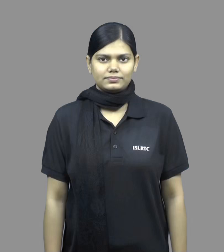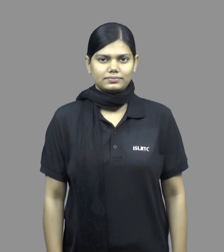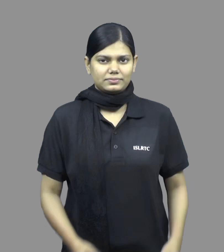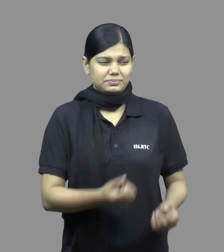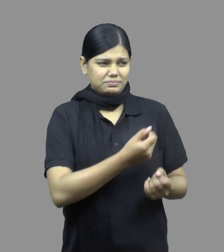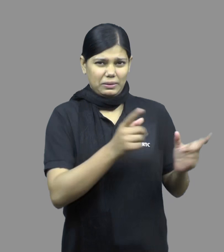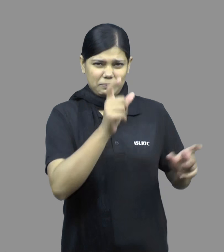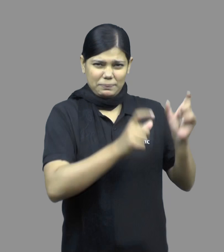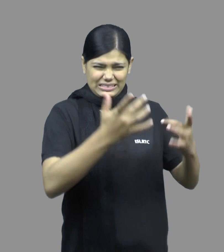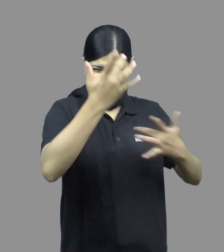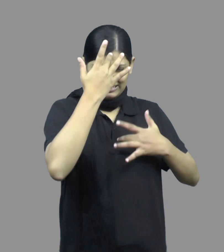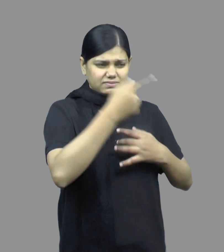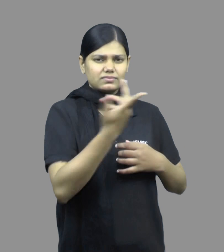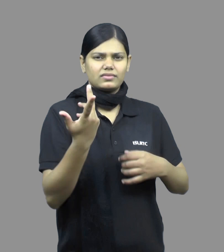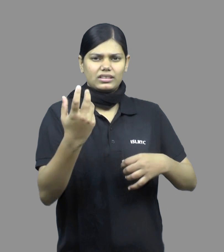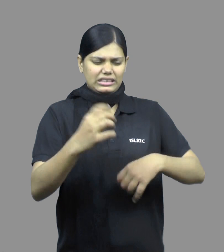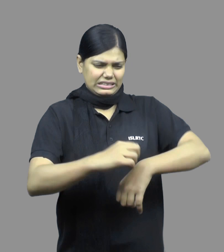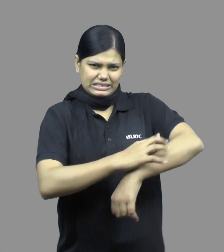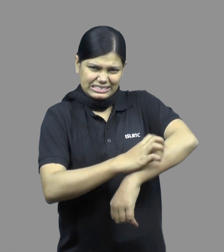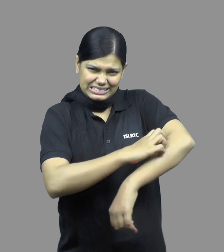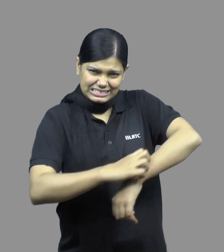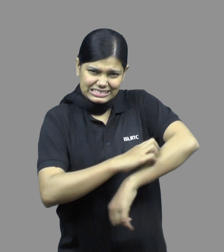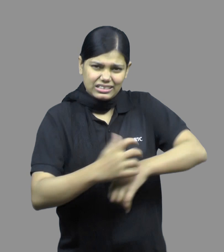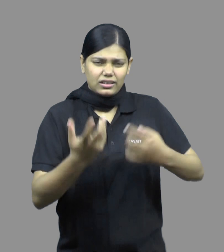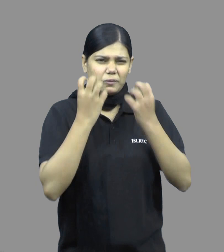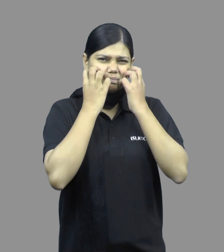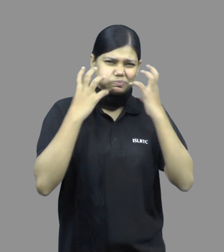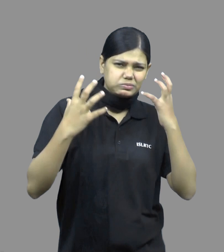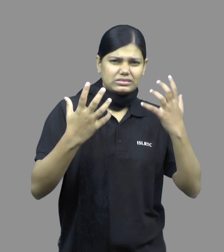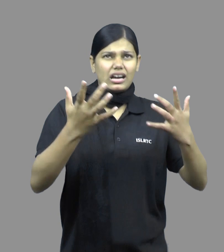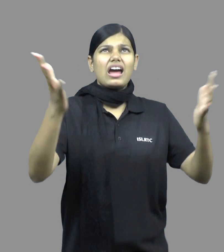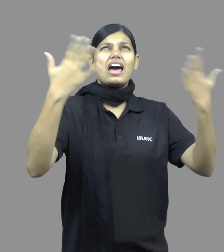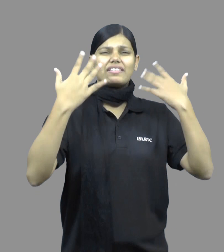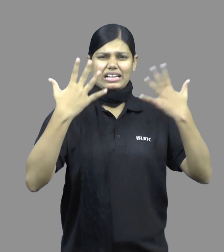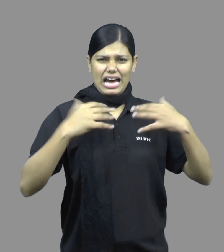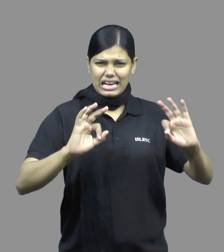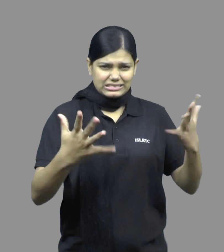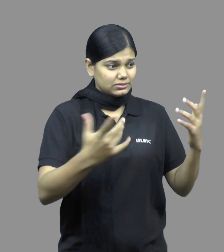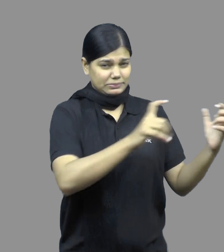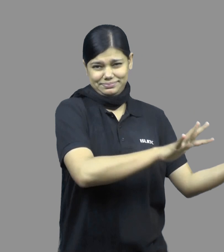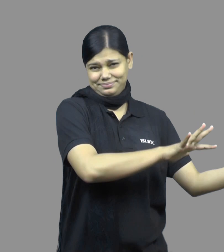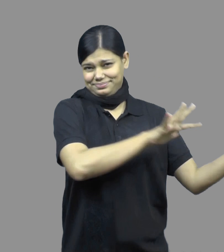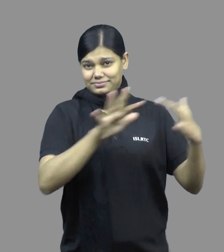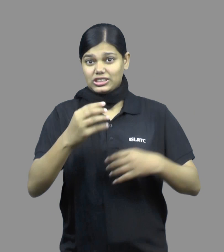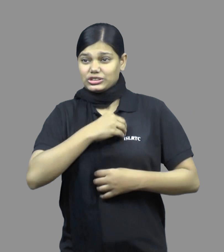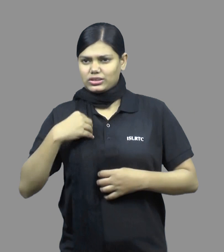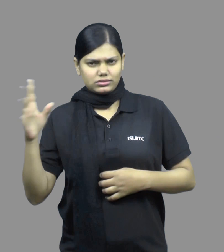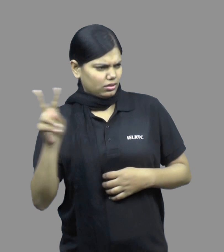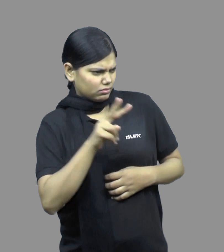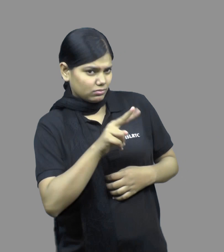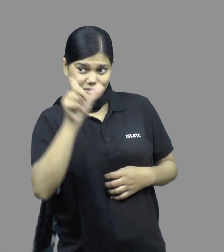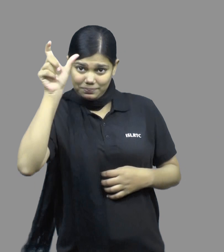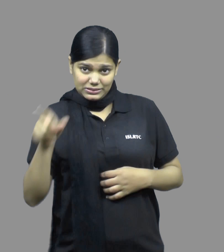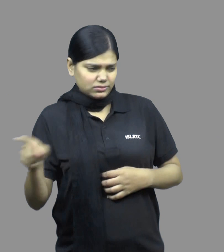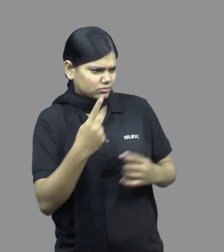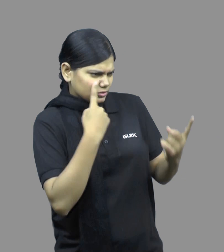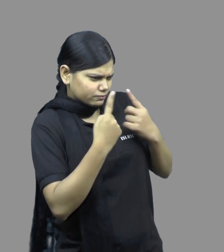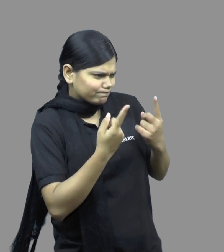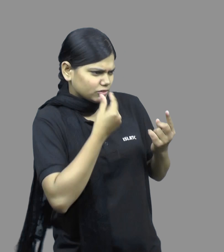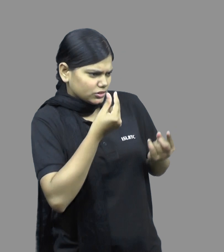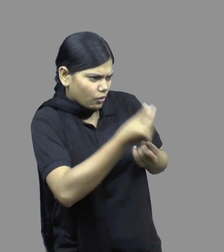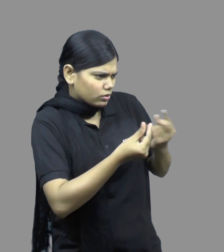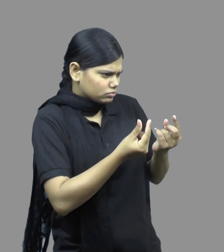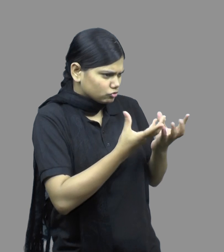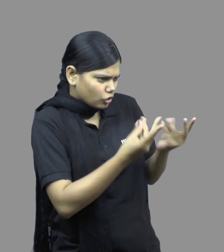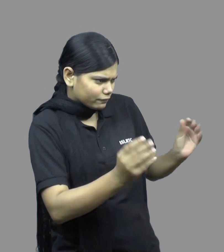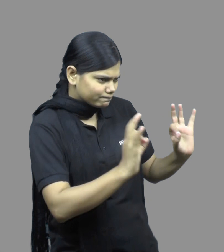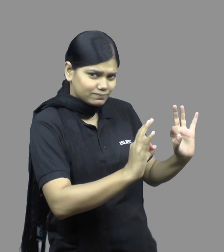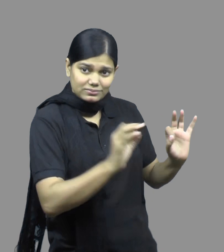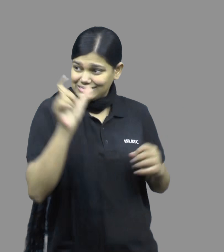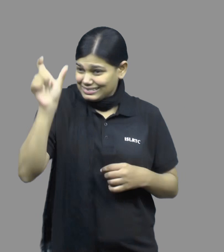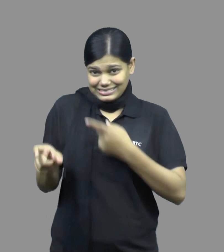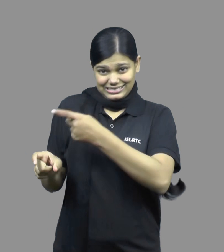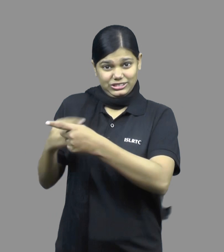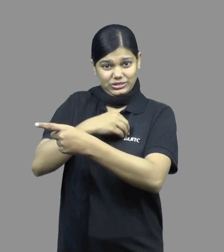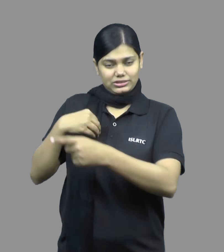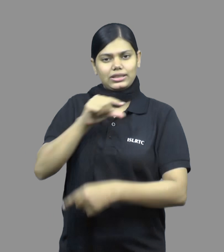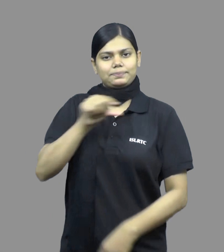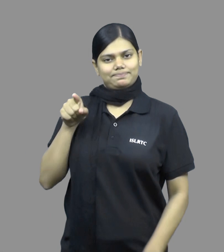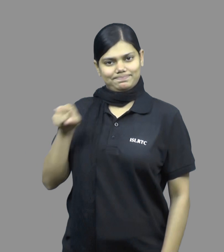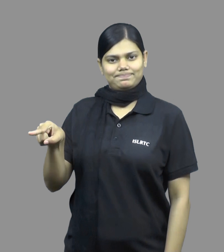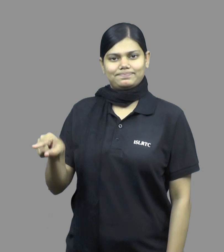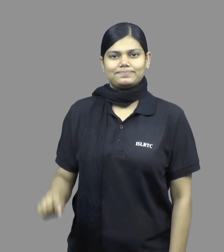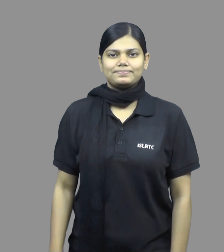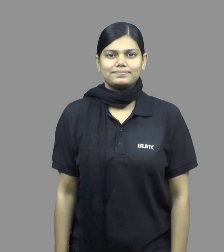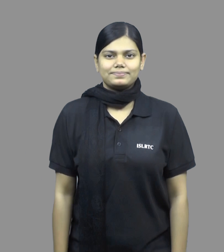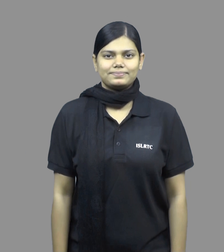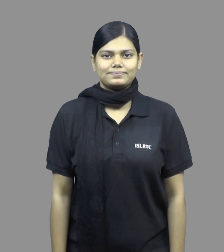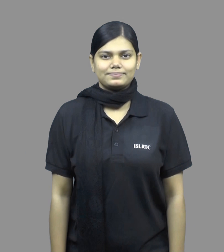Allergist